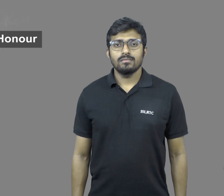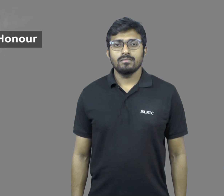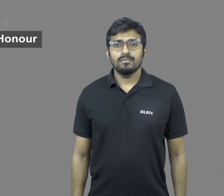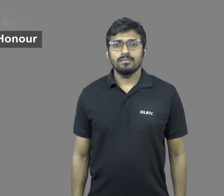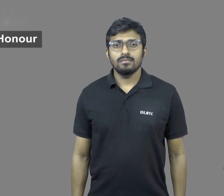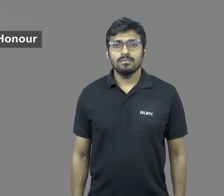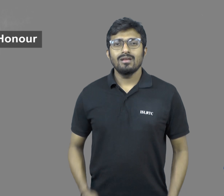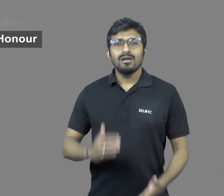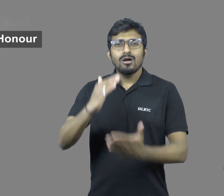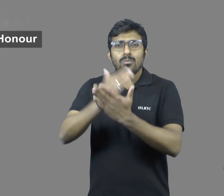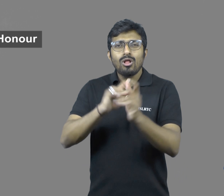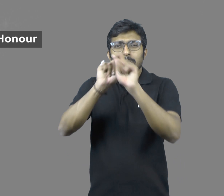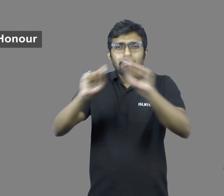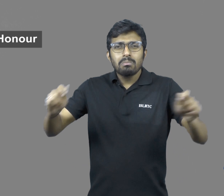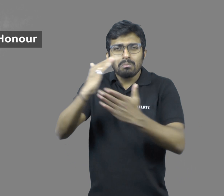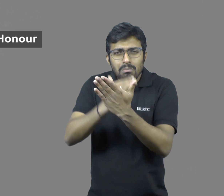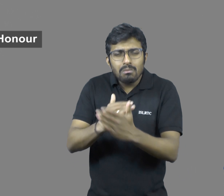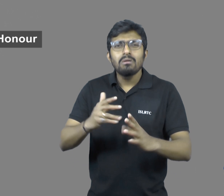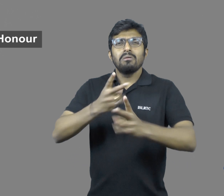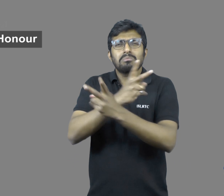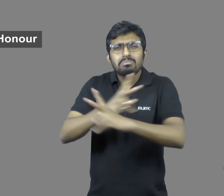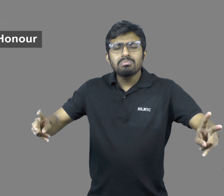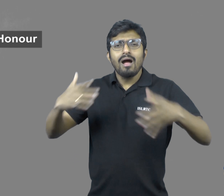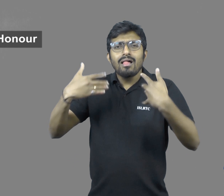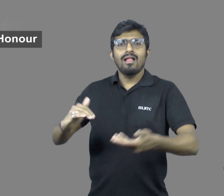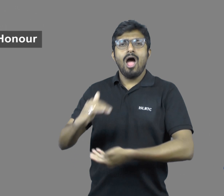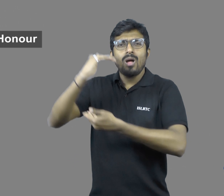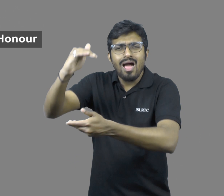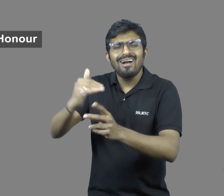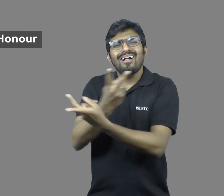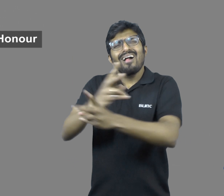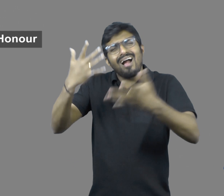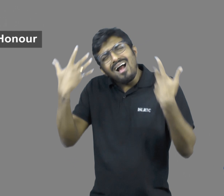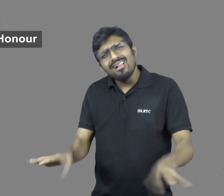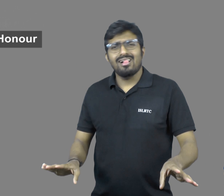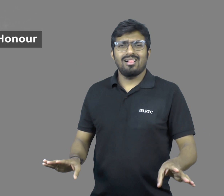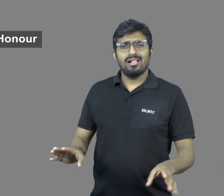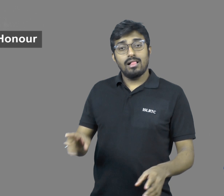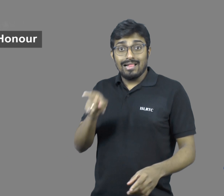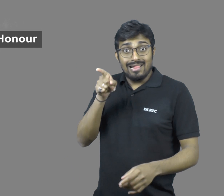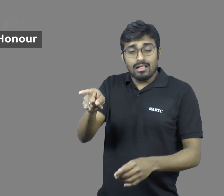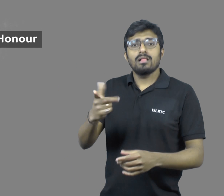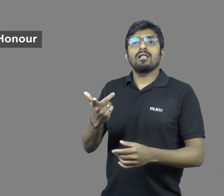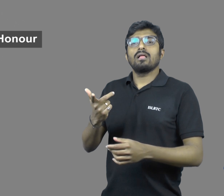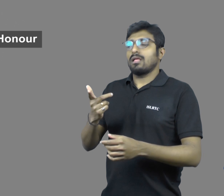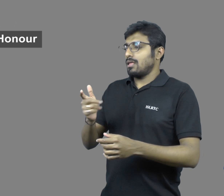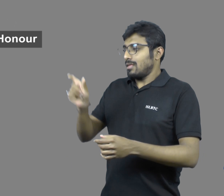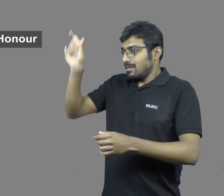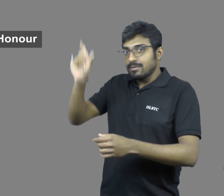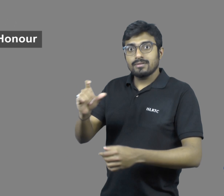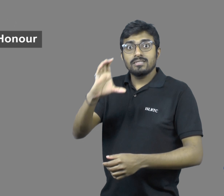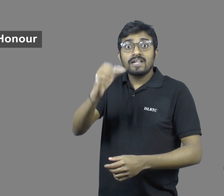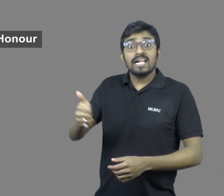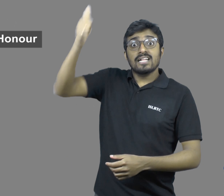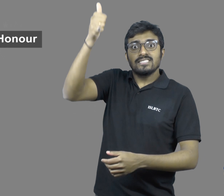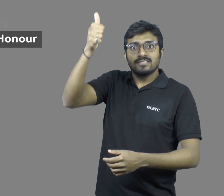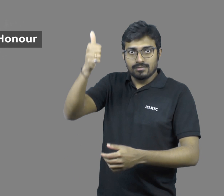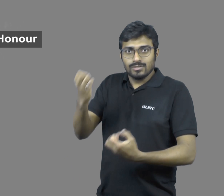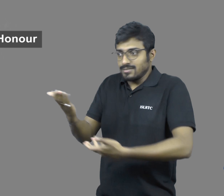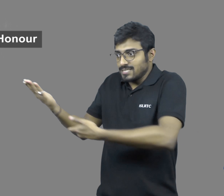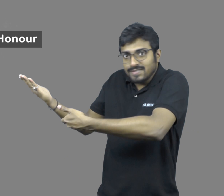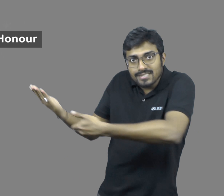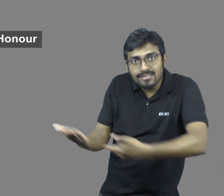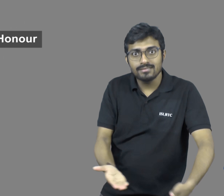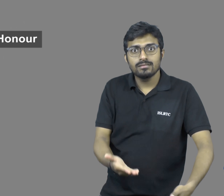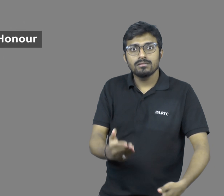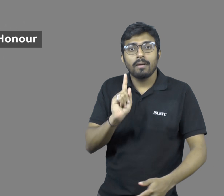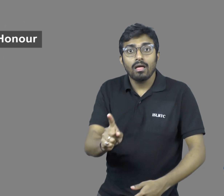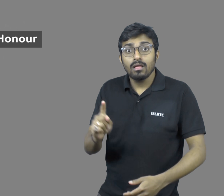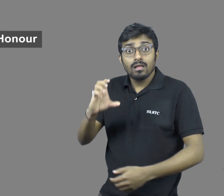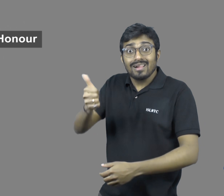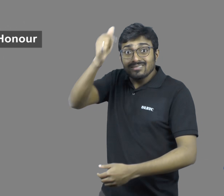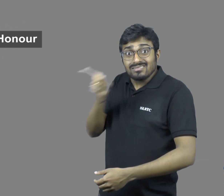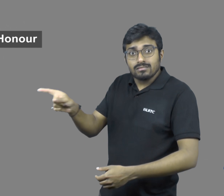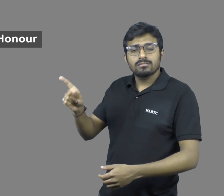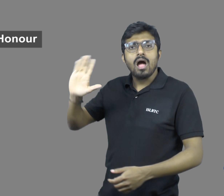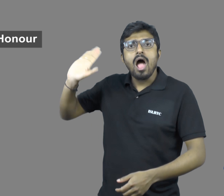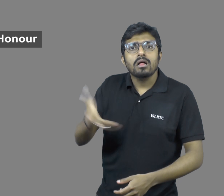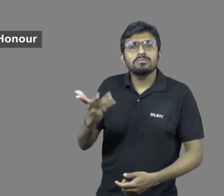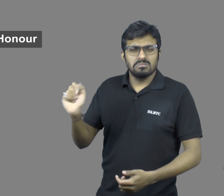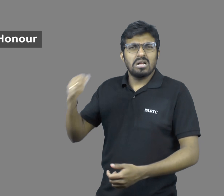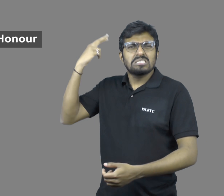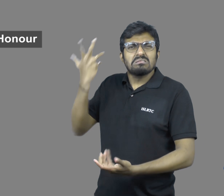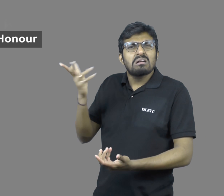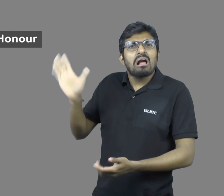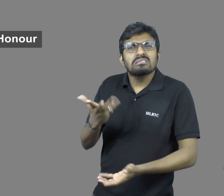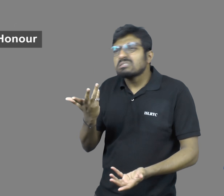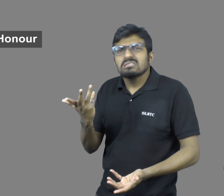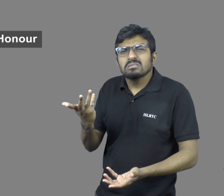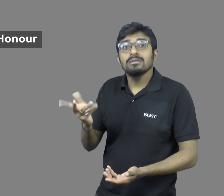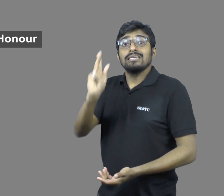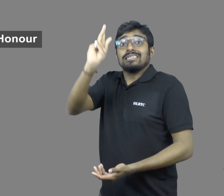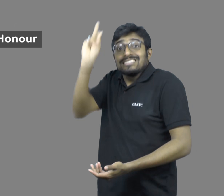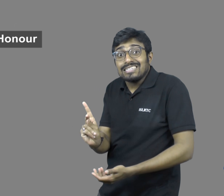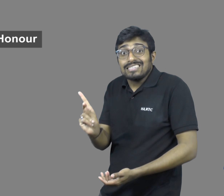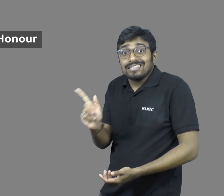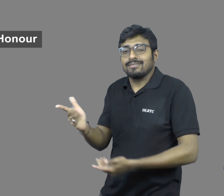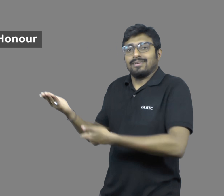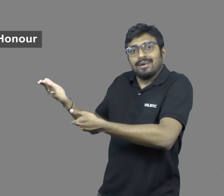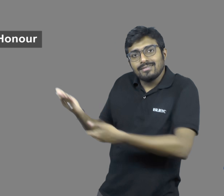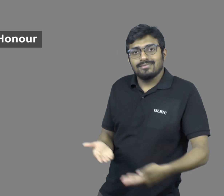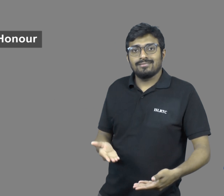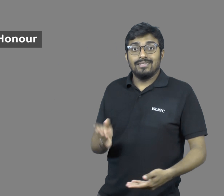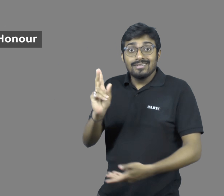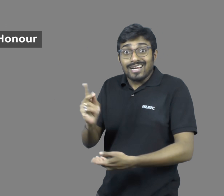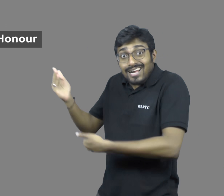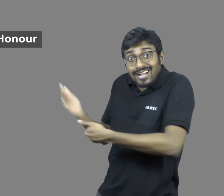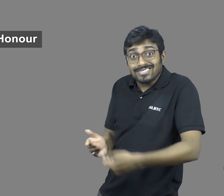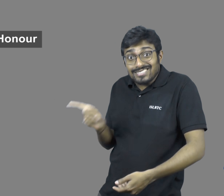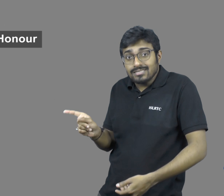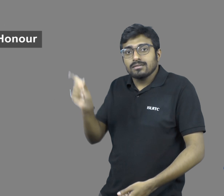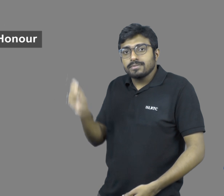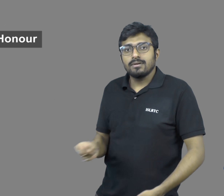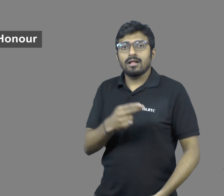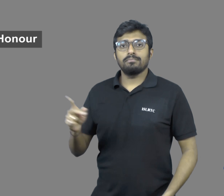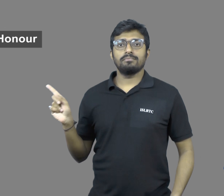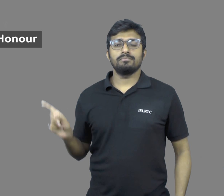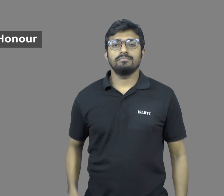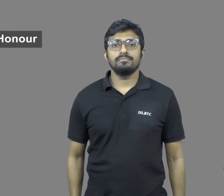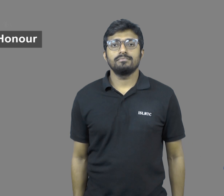Guest of Honour